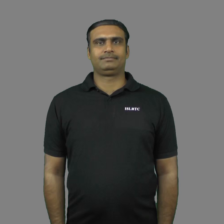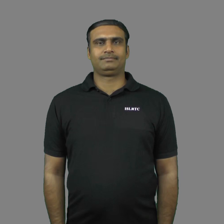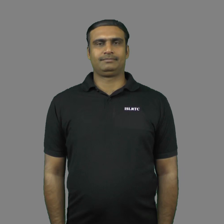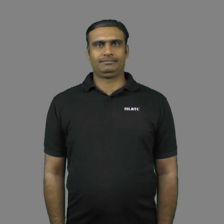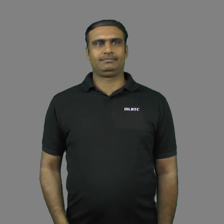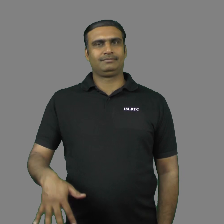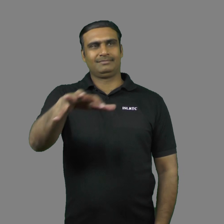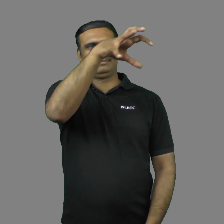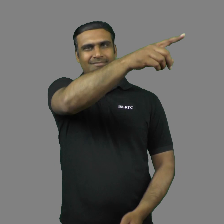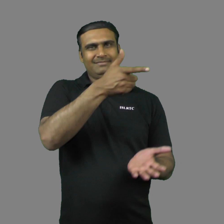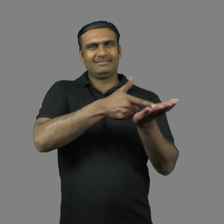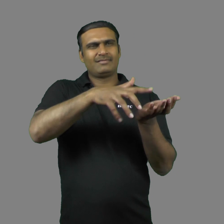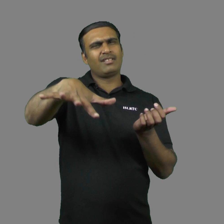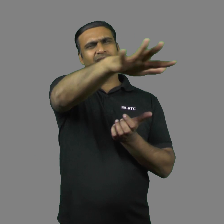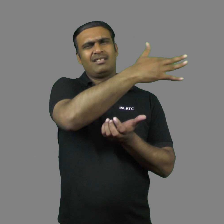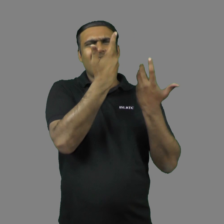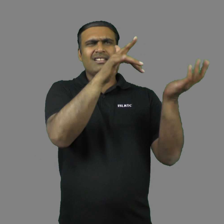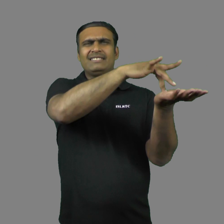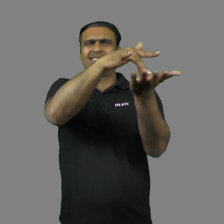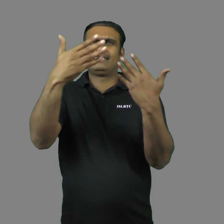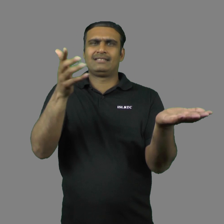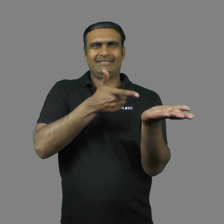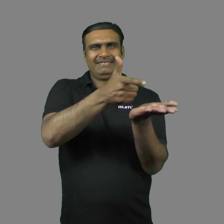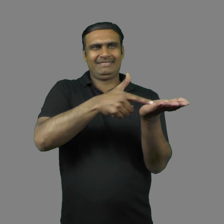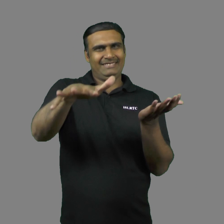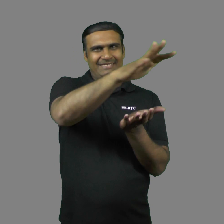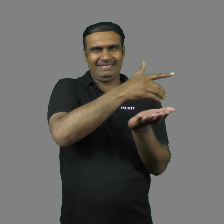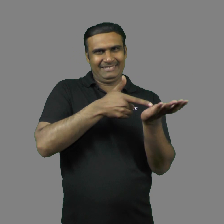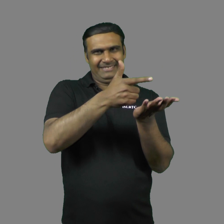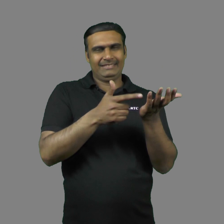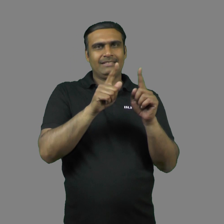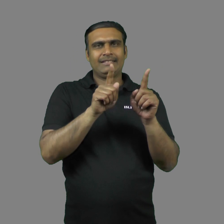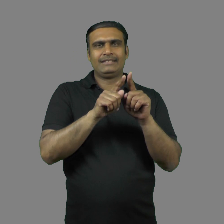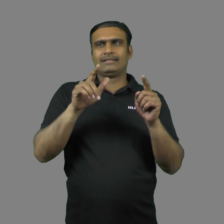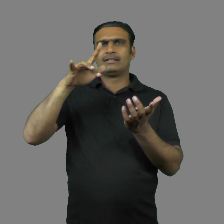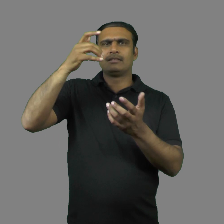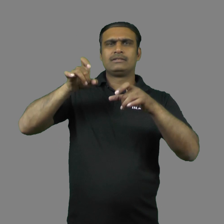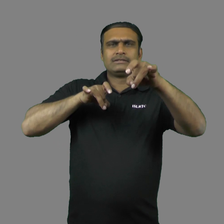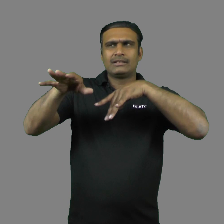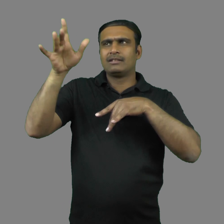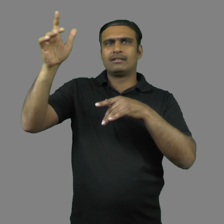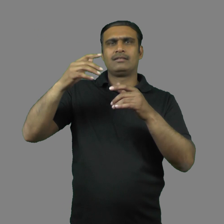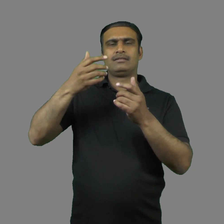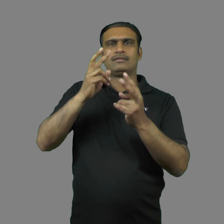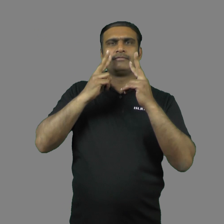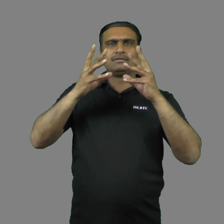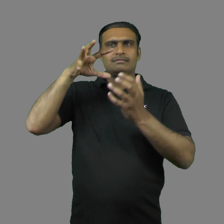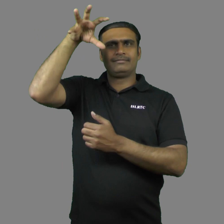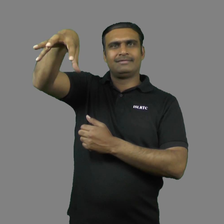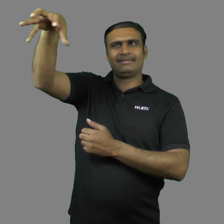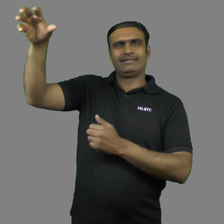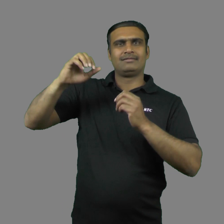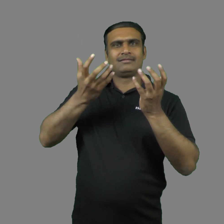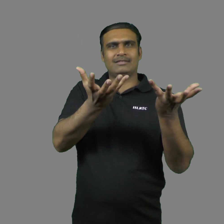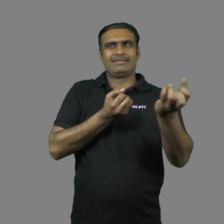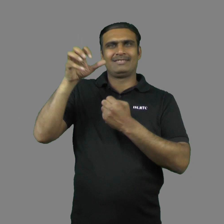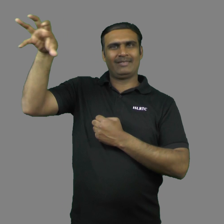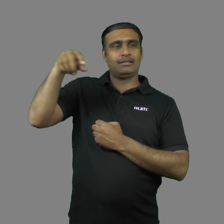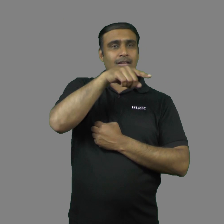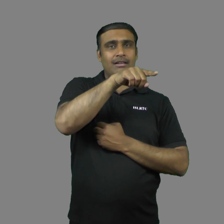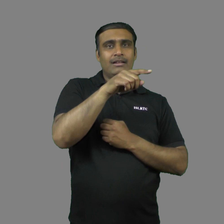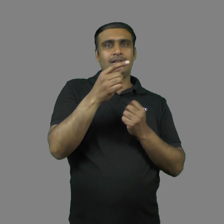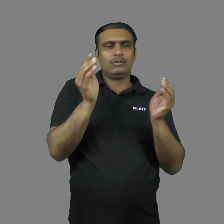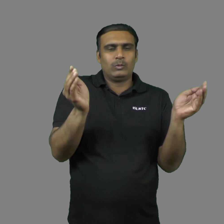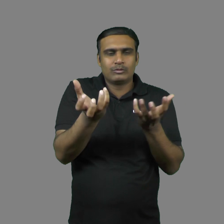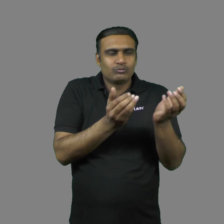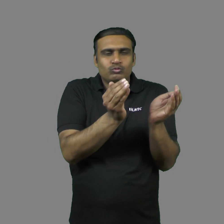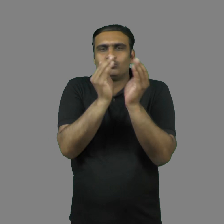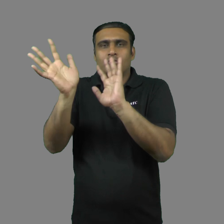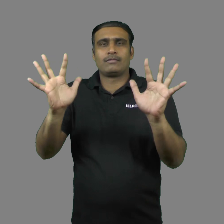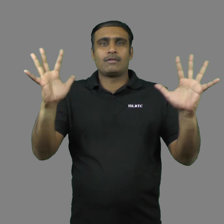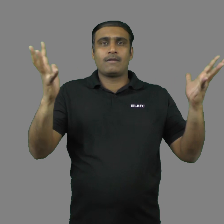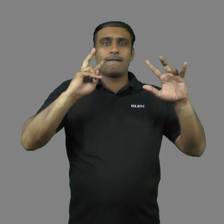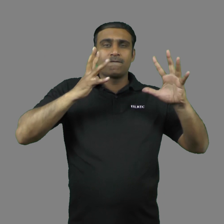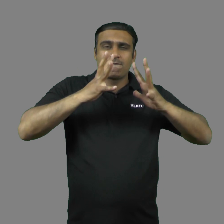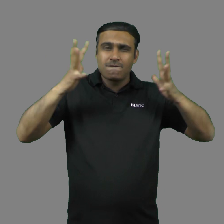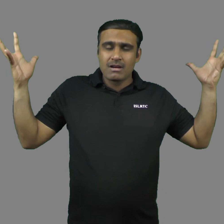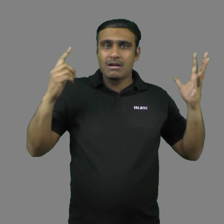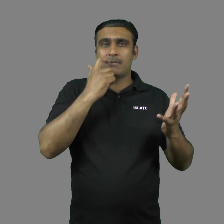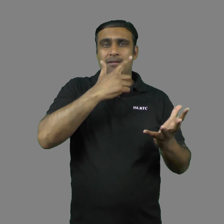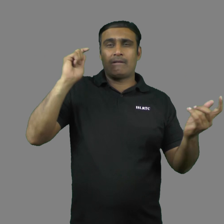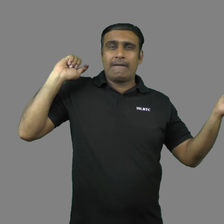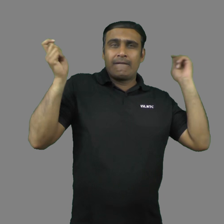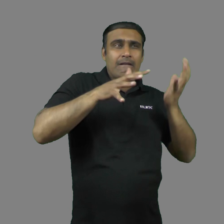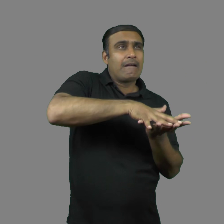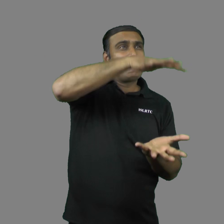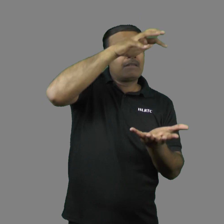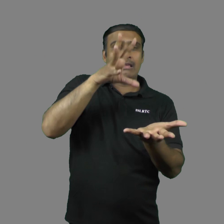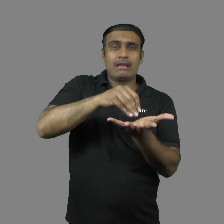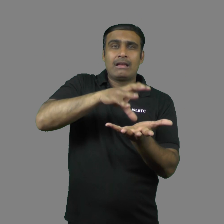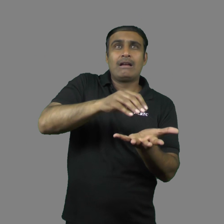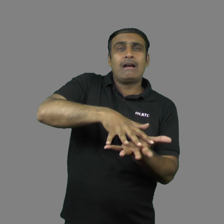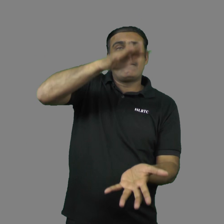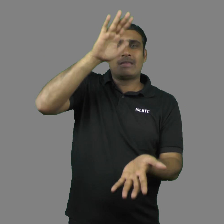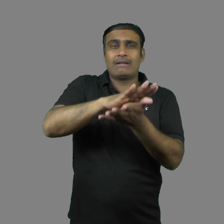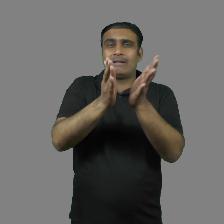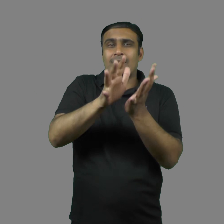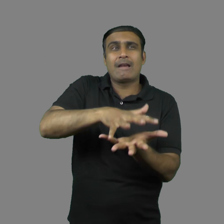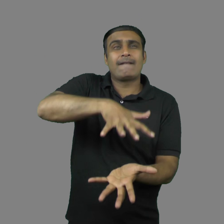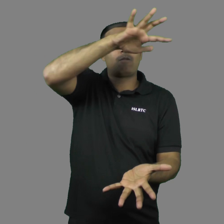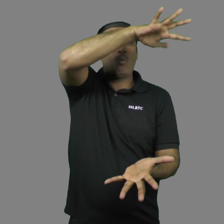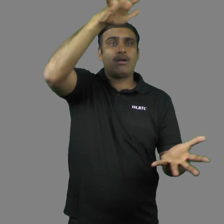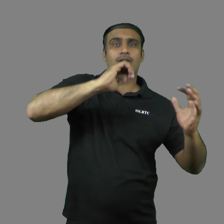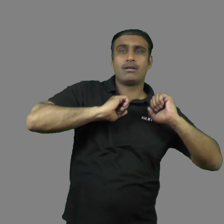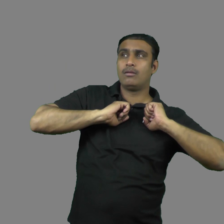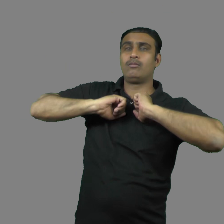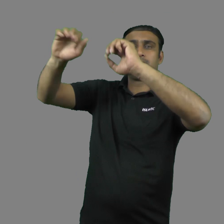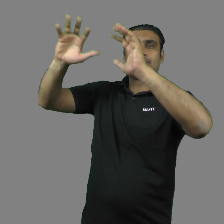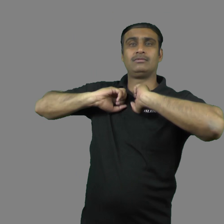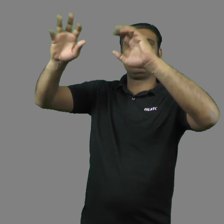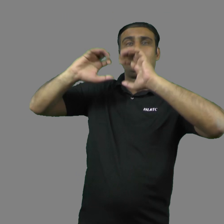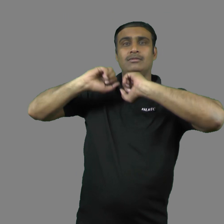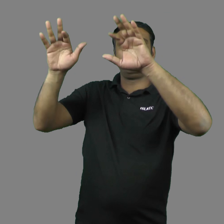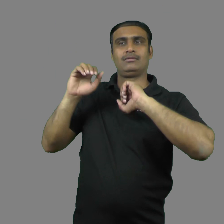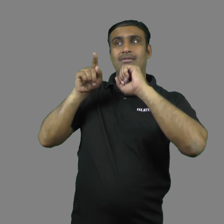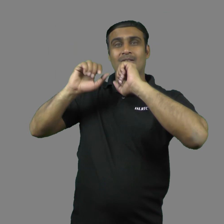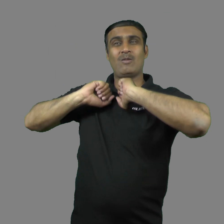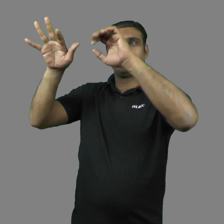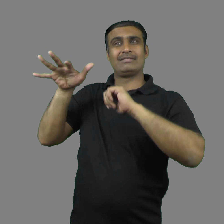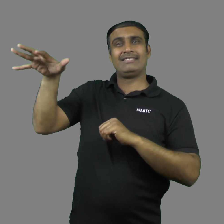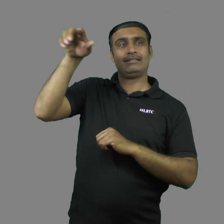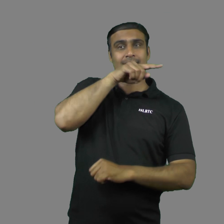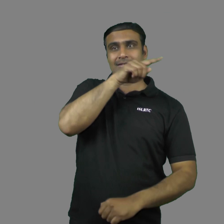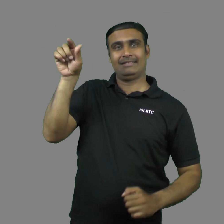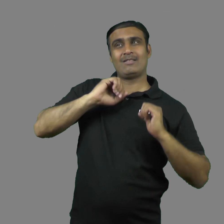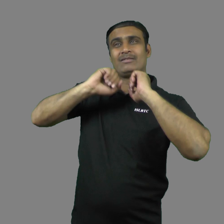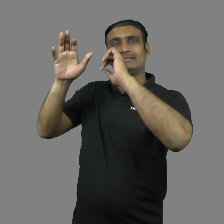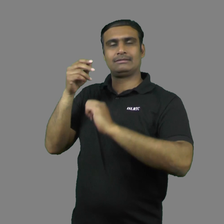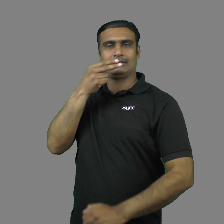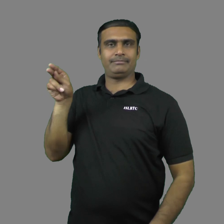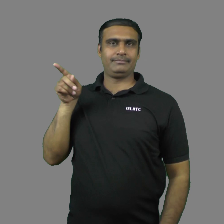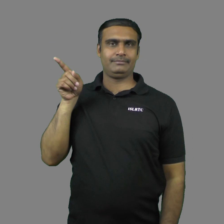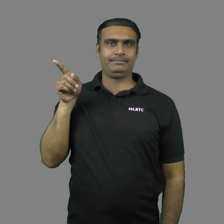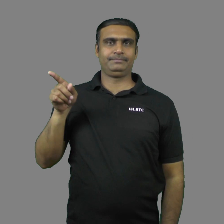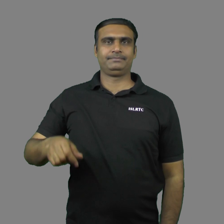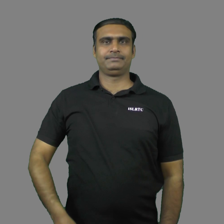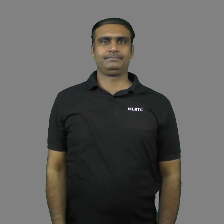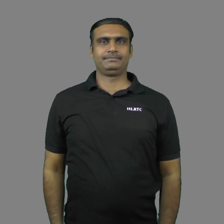Whole Saling